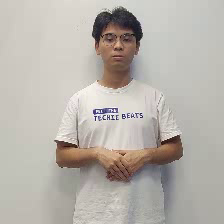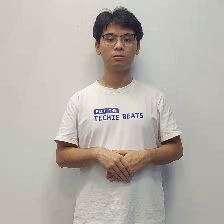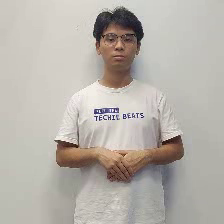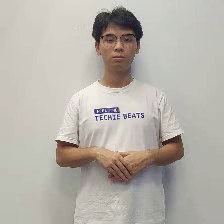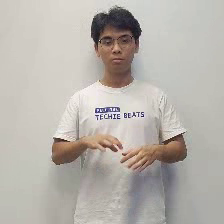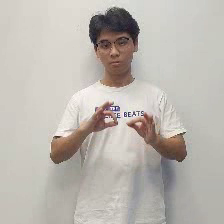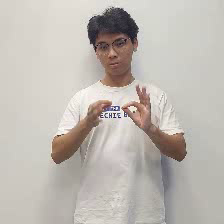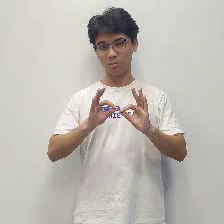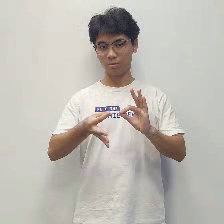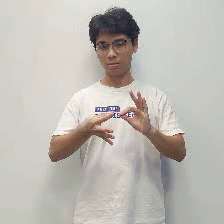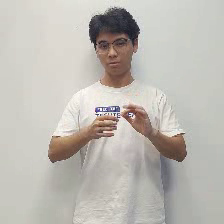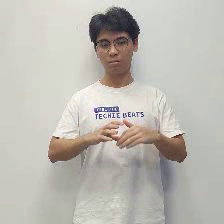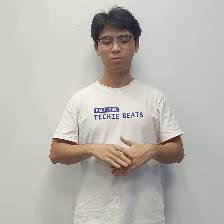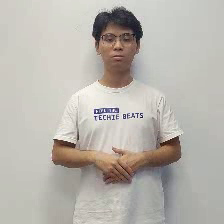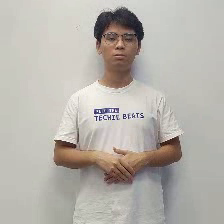Rau